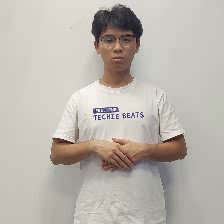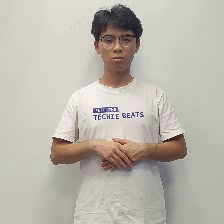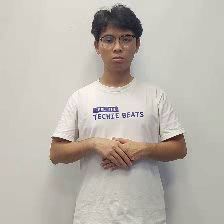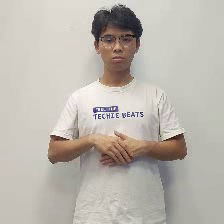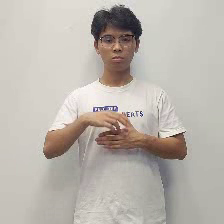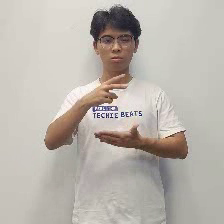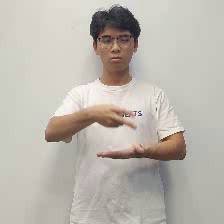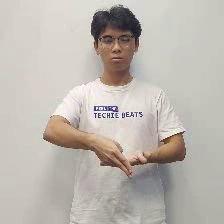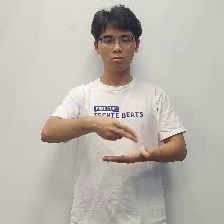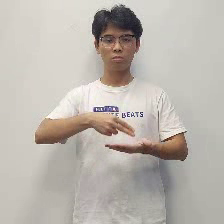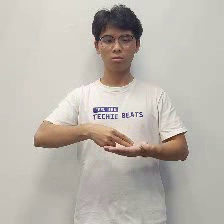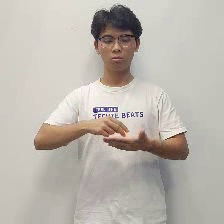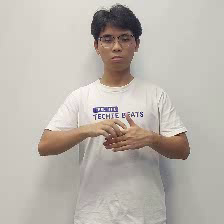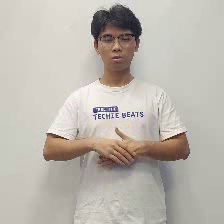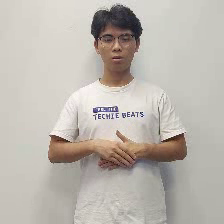Thức ăn